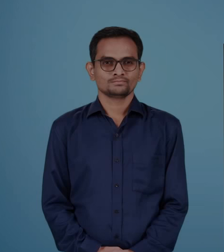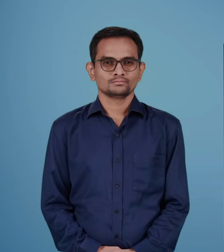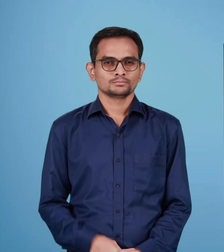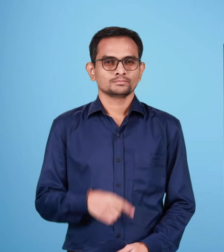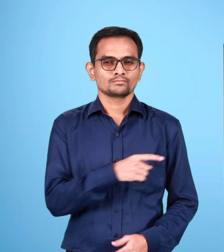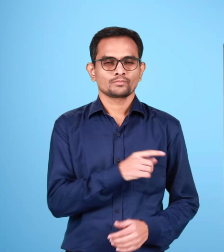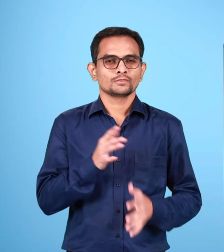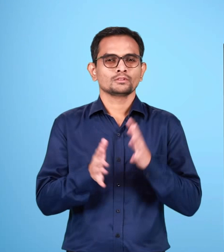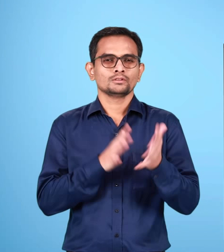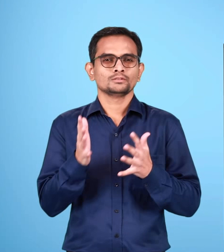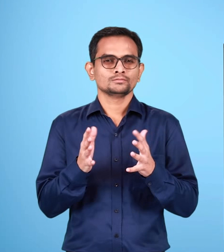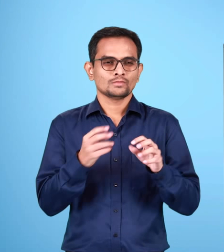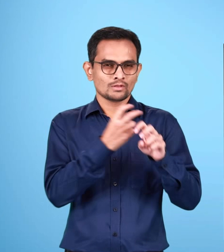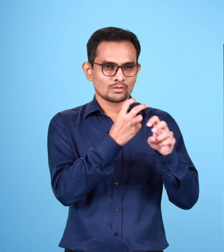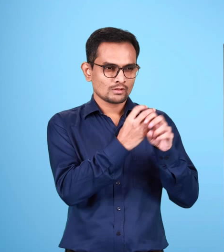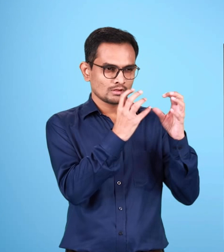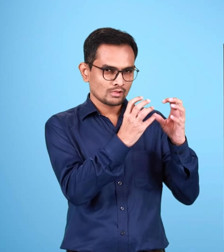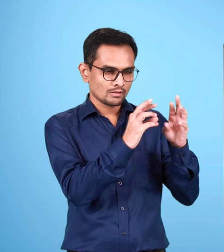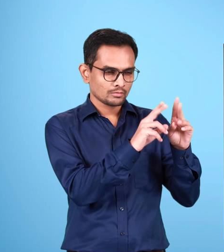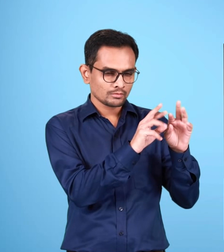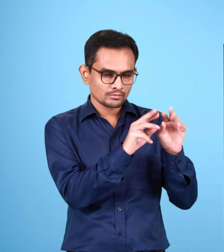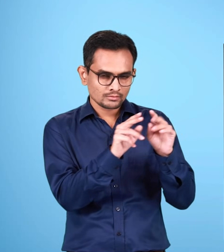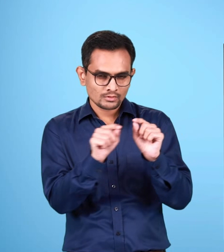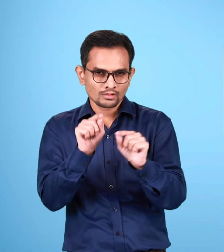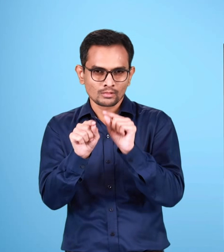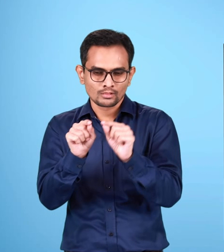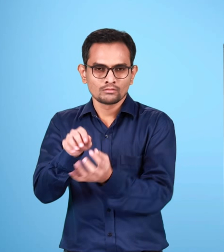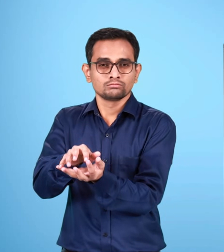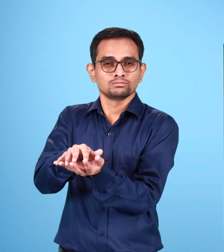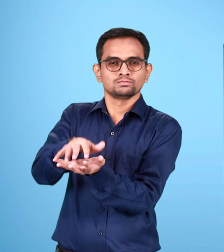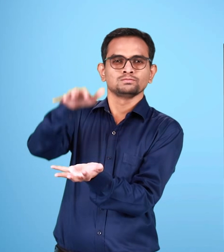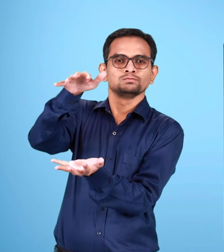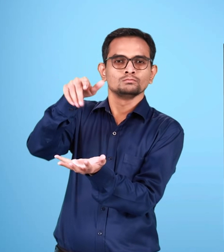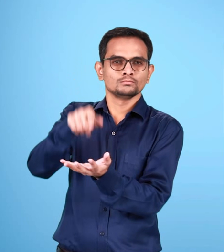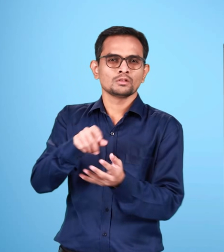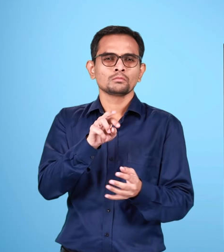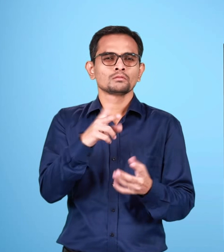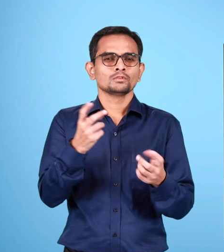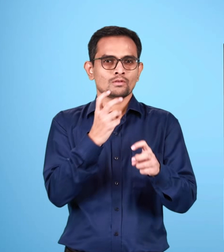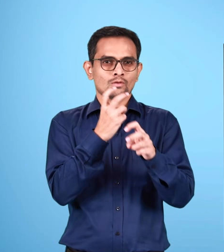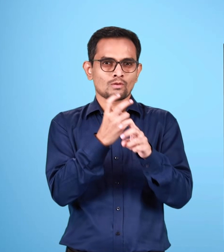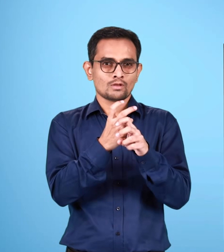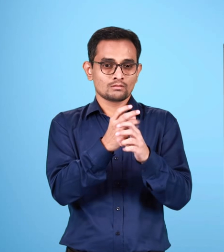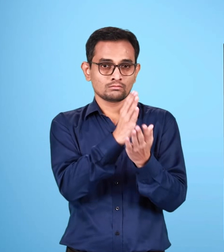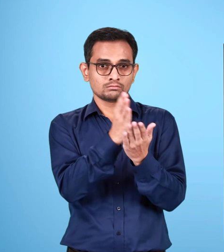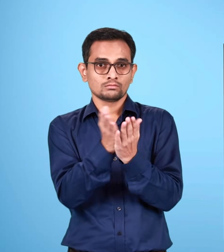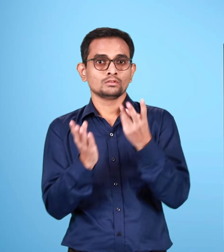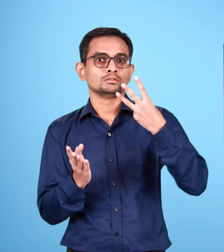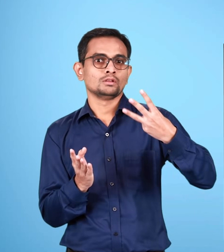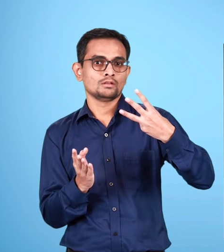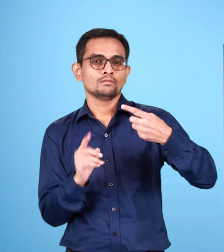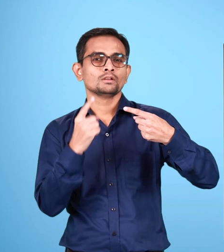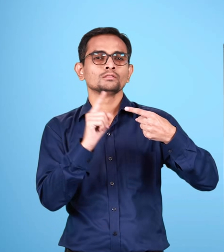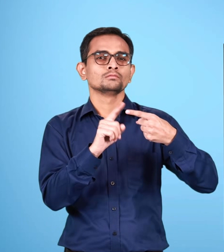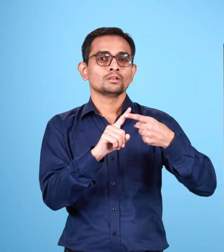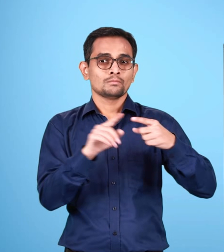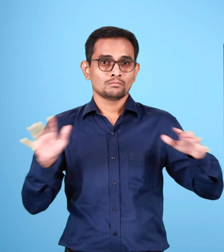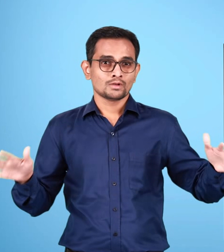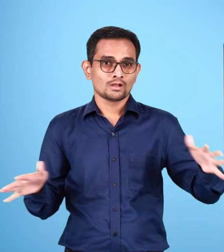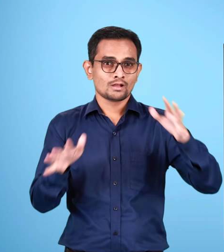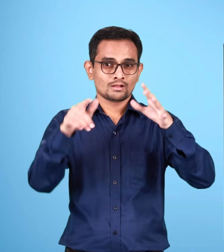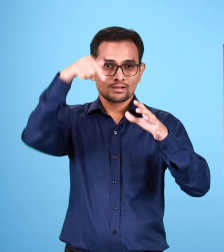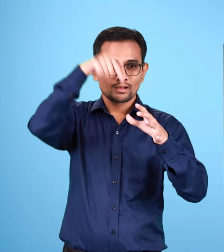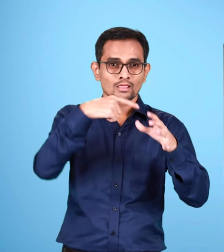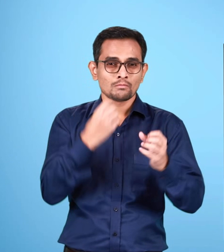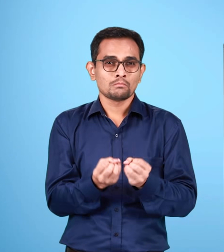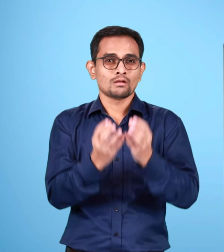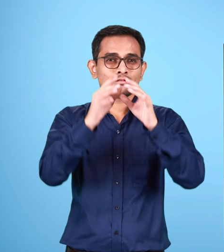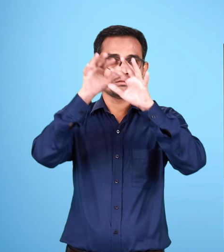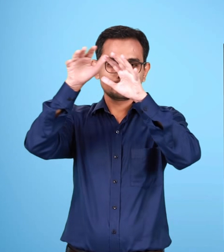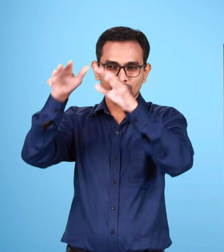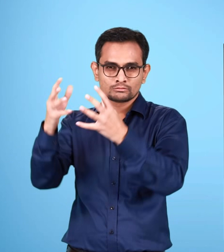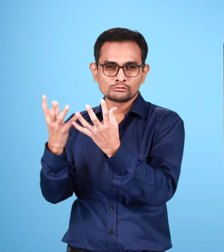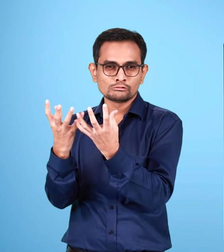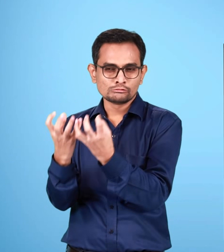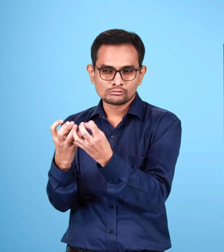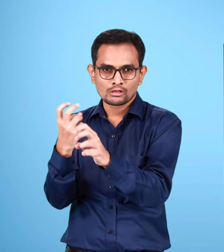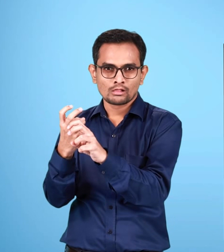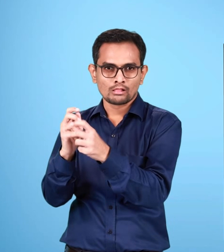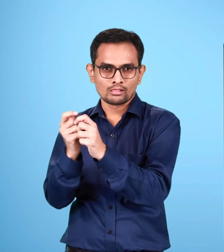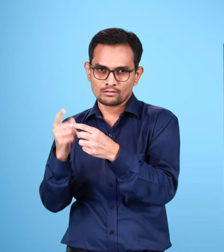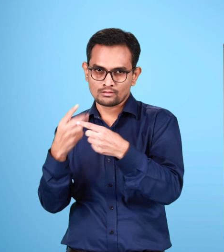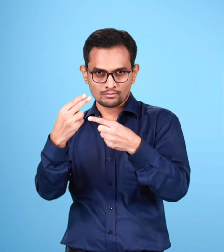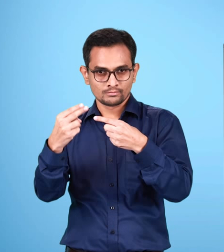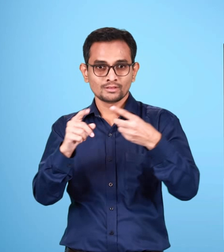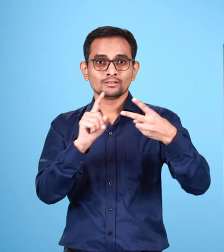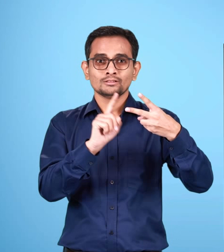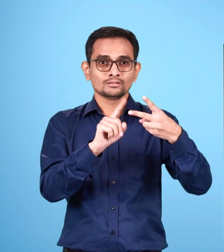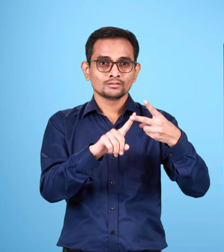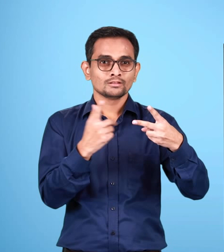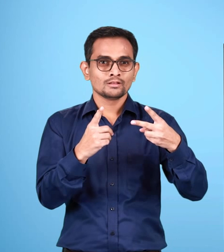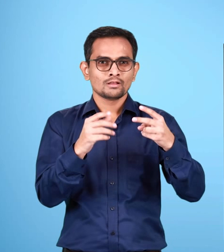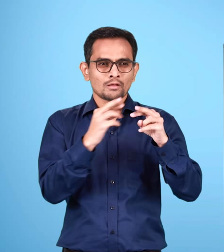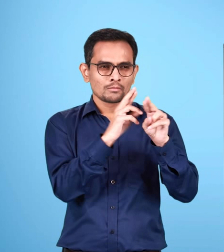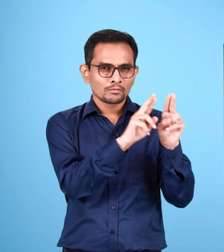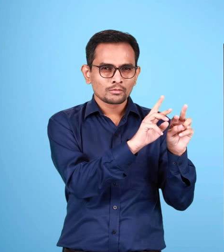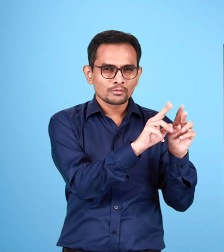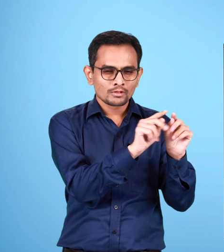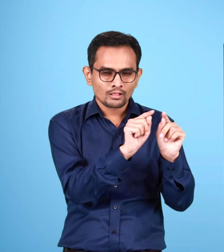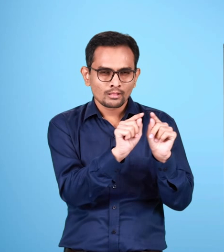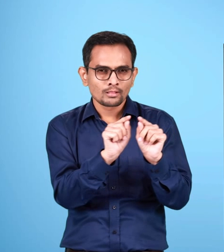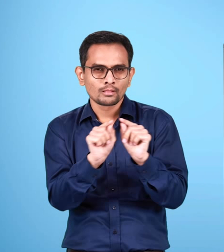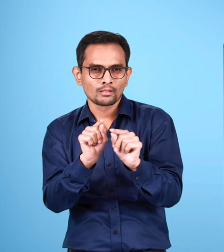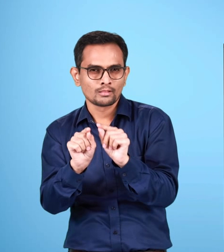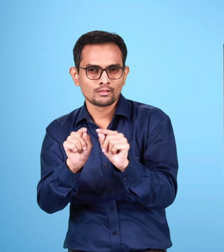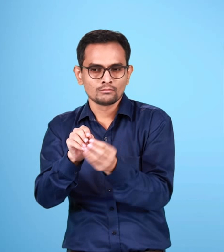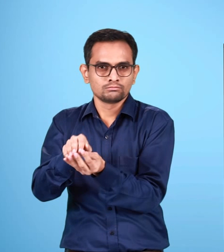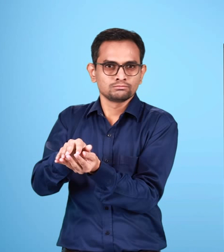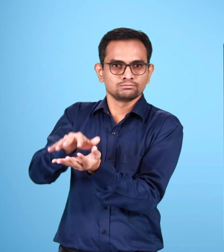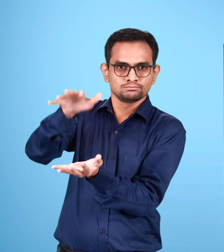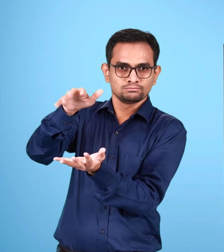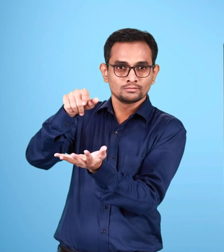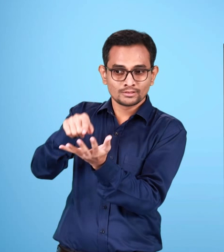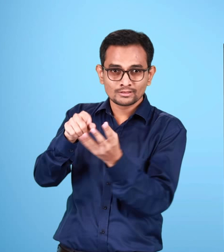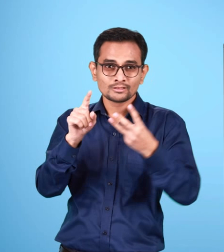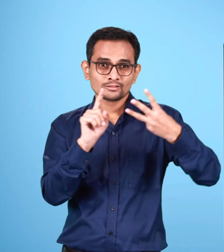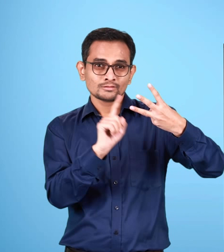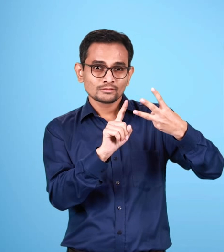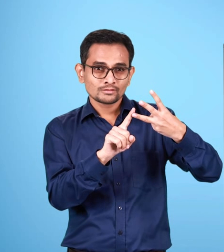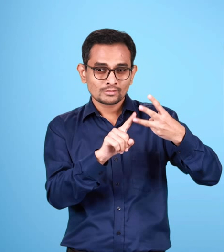Sedimentary Rocks The sign for sedimentary rocks is as shown. There are three major types of rocks: Igneous rocks, Sedimentary Rocks